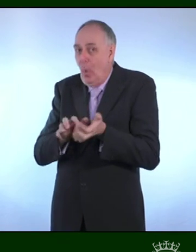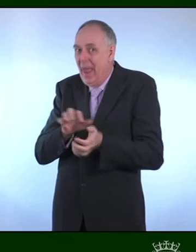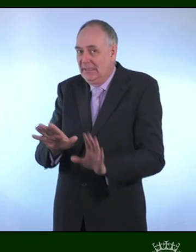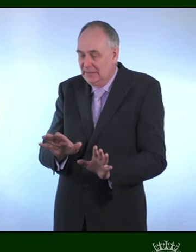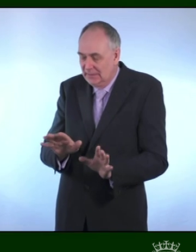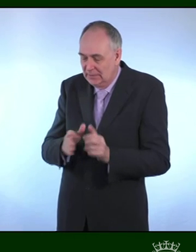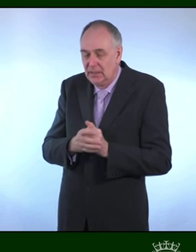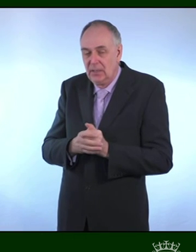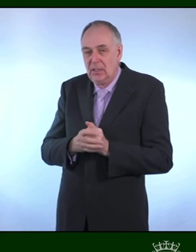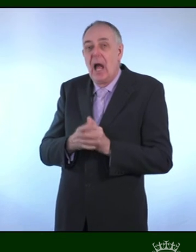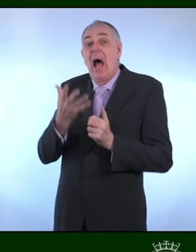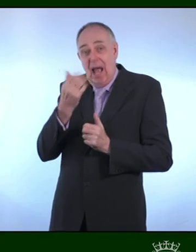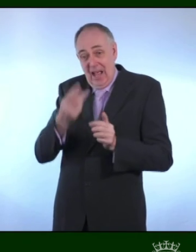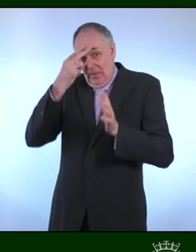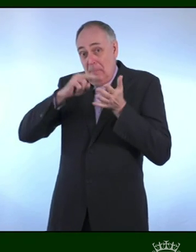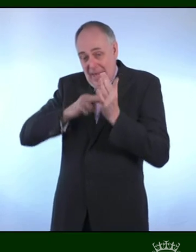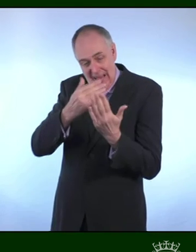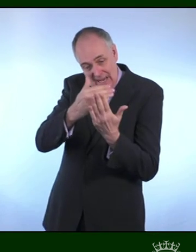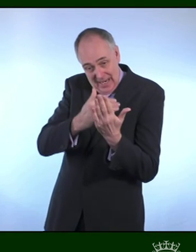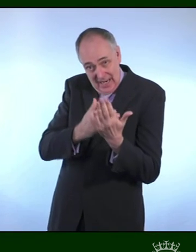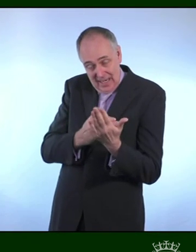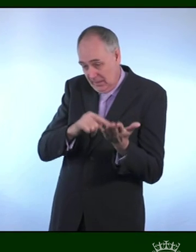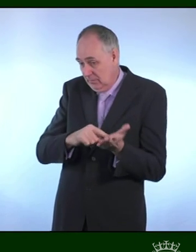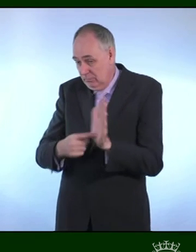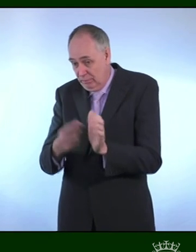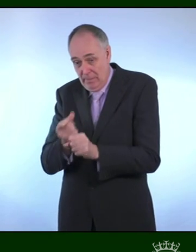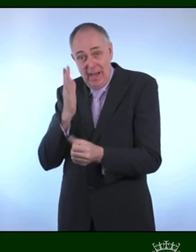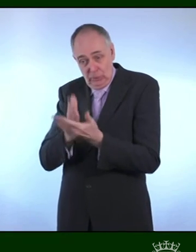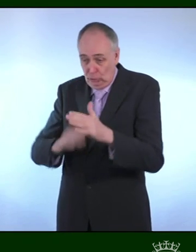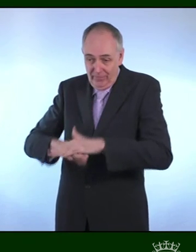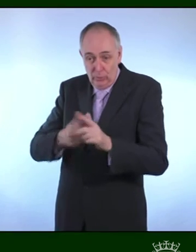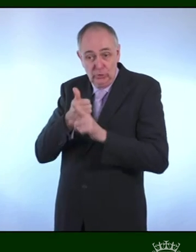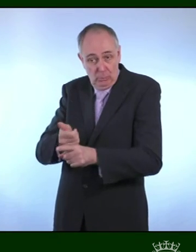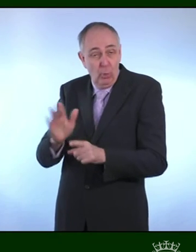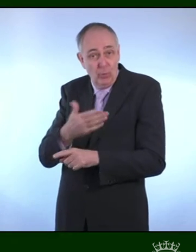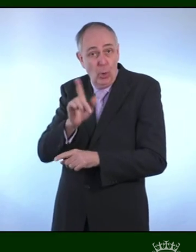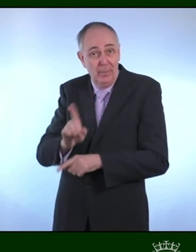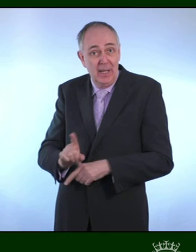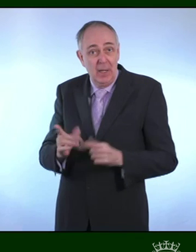We are bringing forward a package to ensure that everybody gets the support they need.